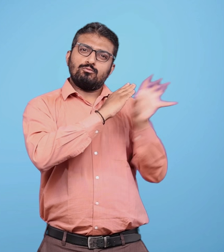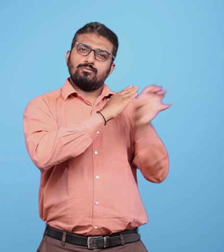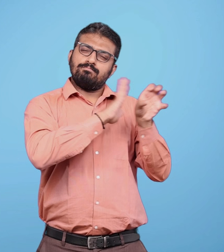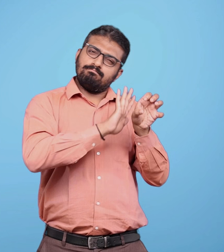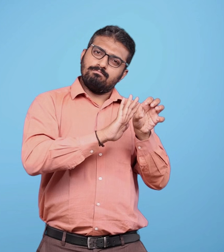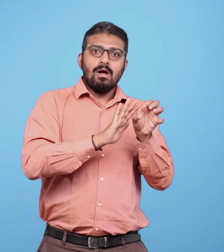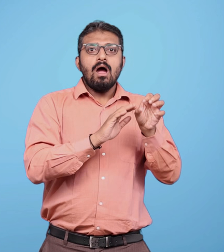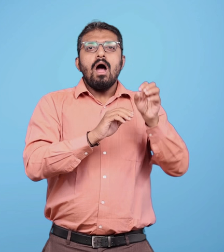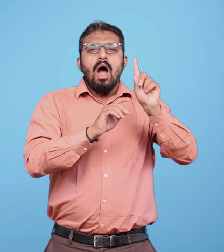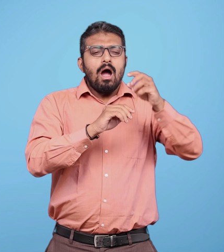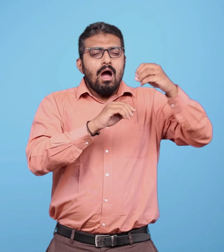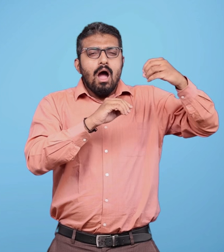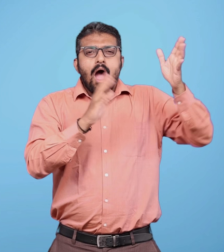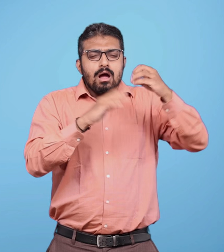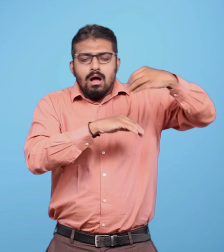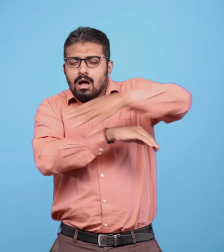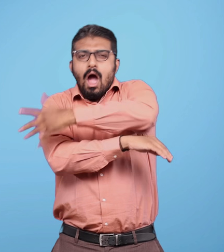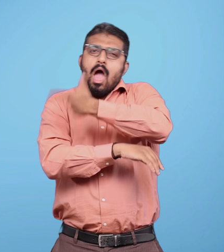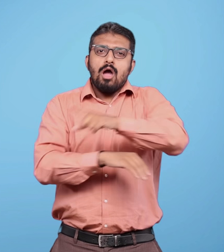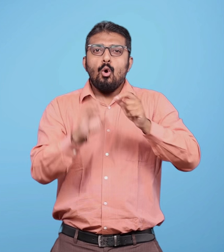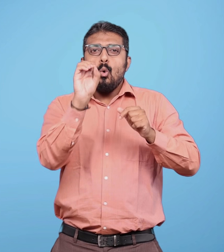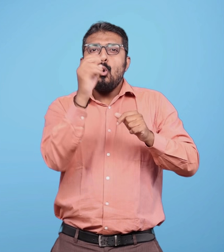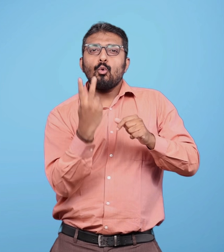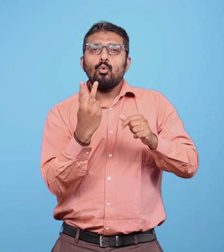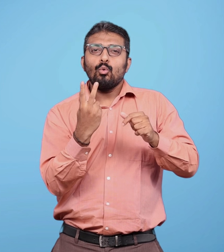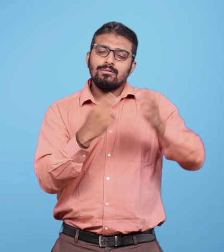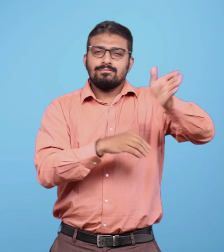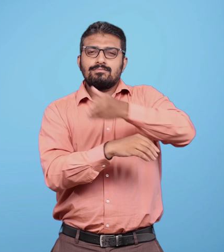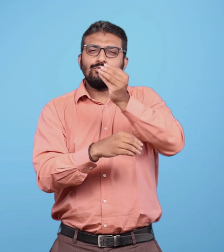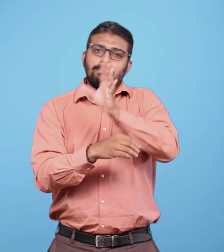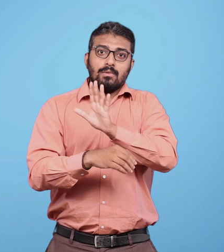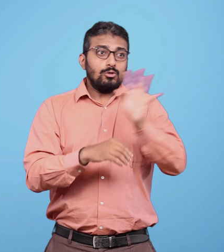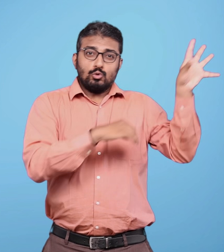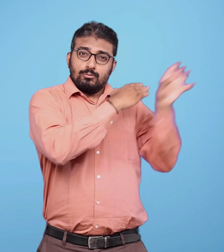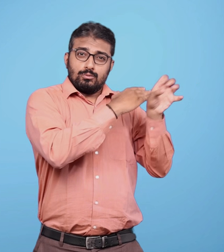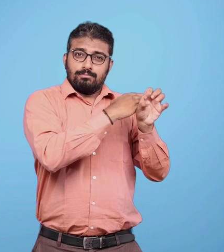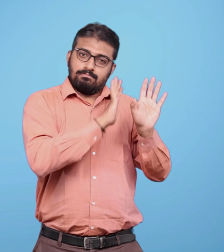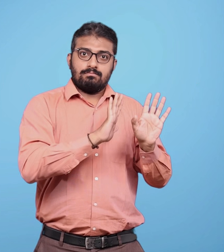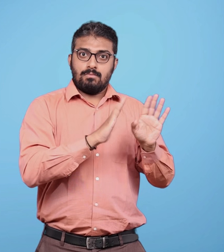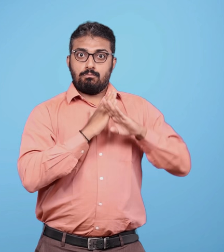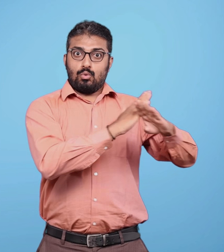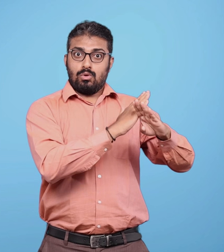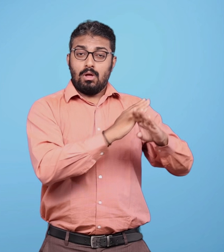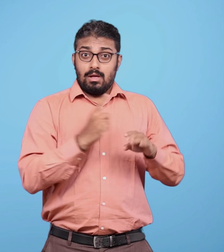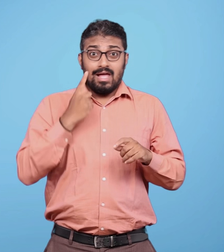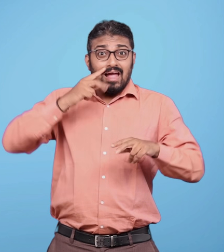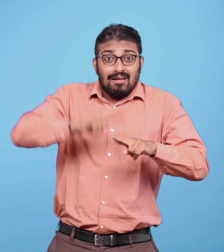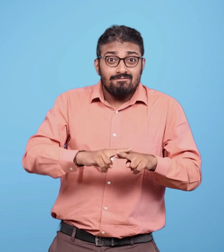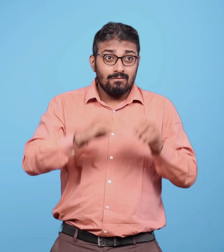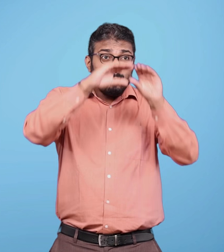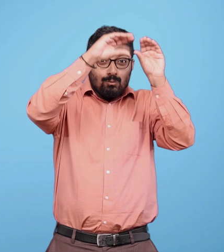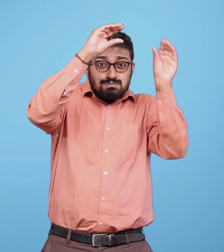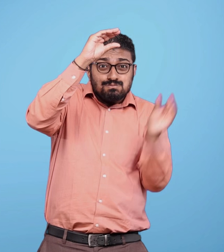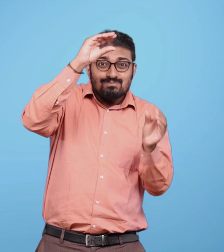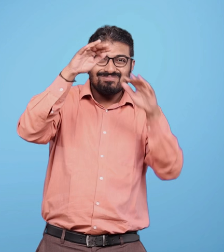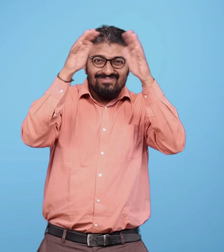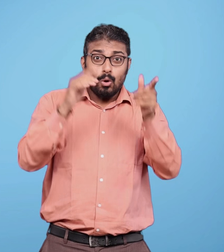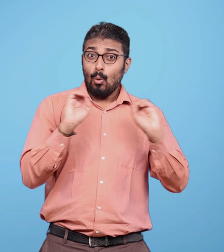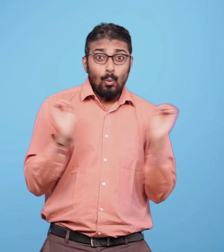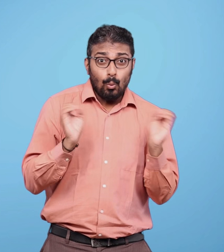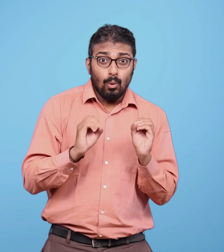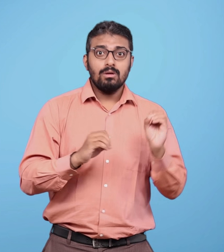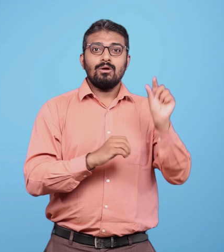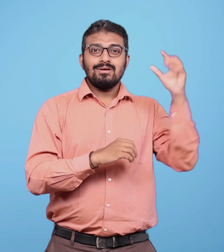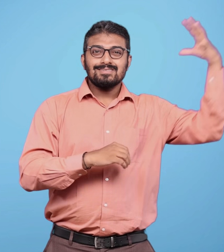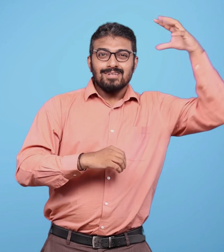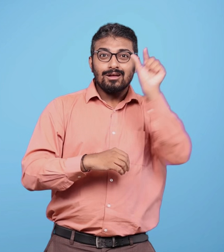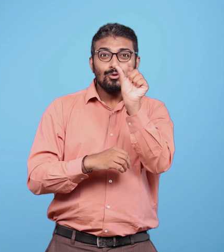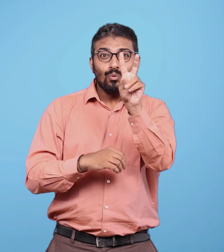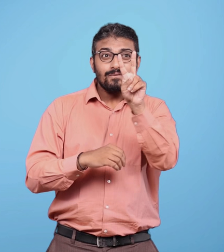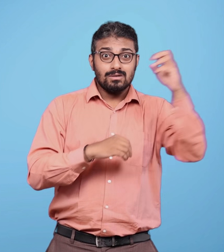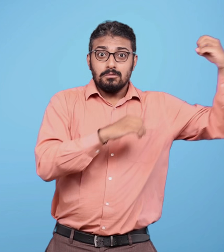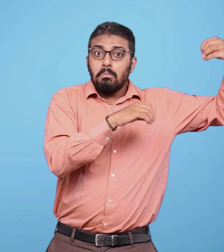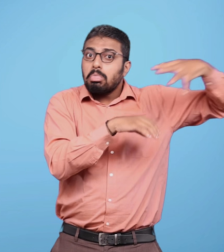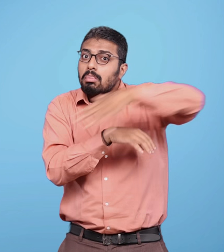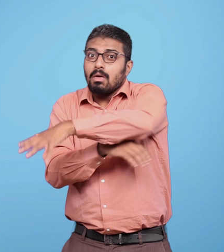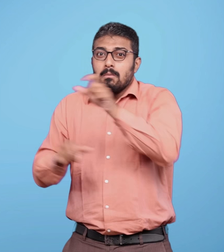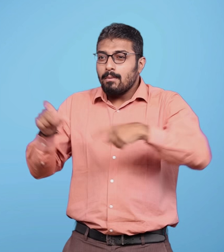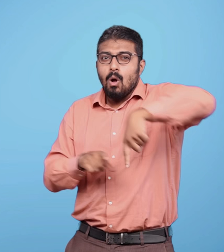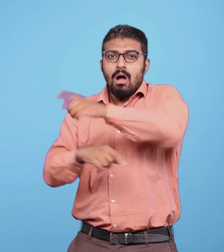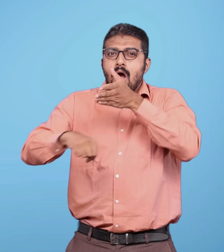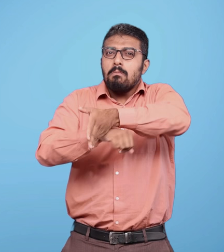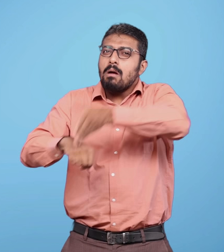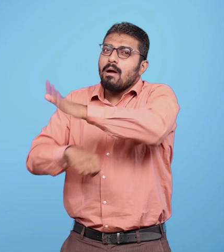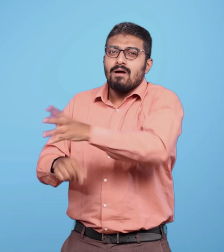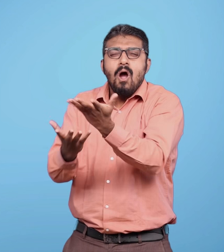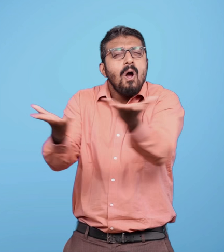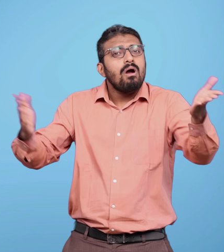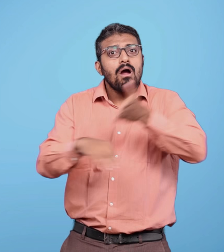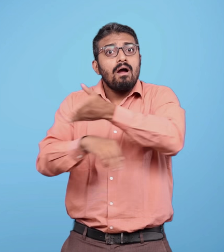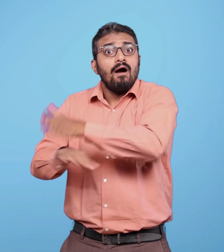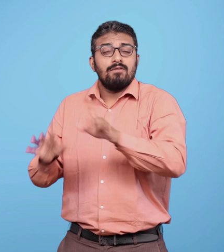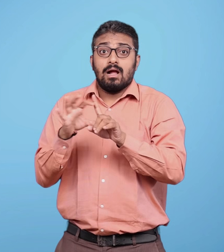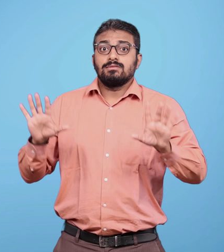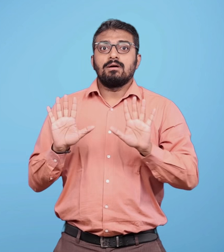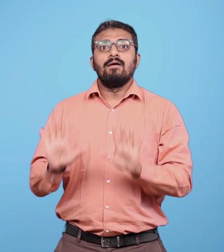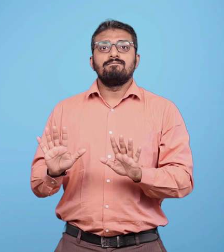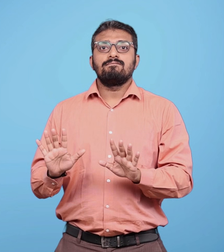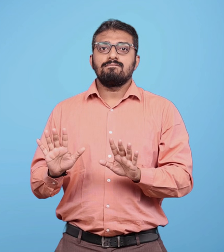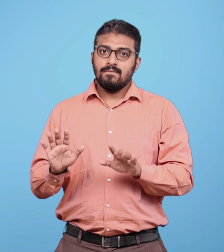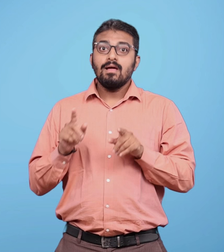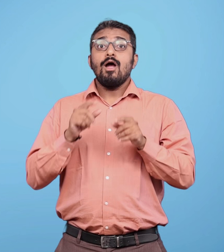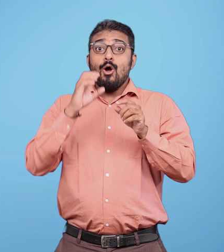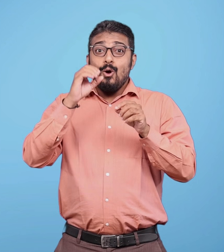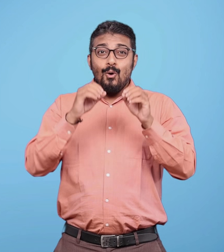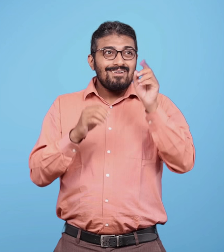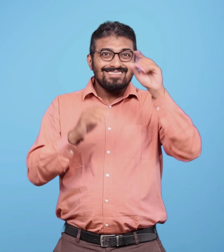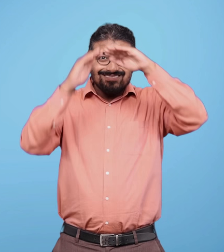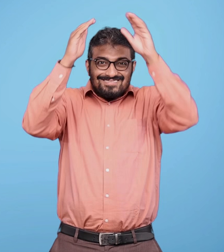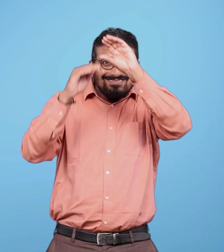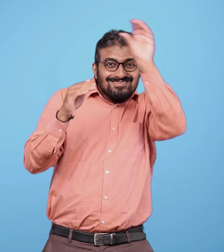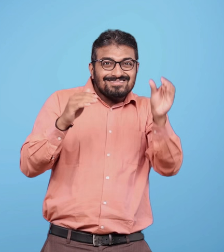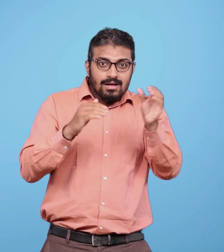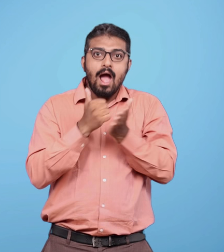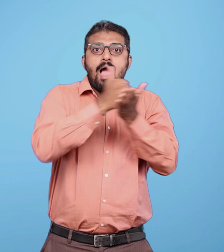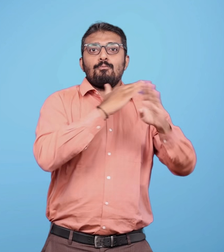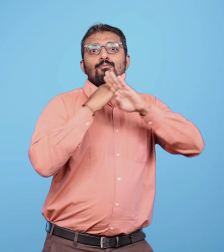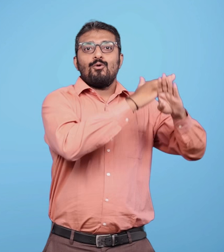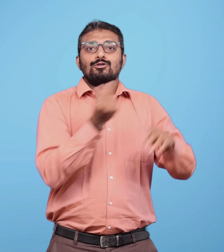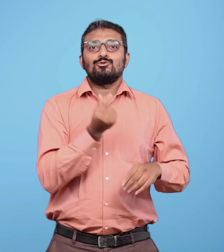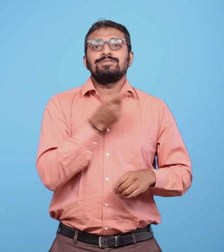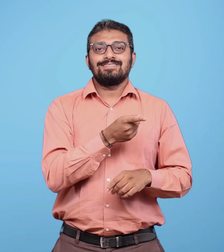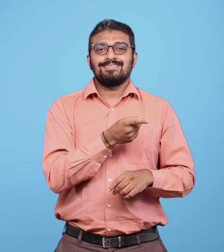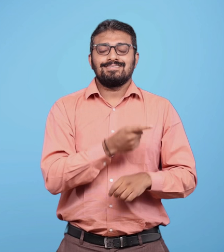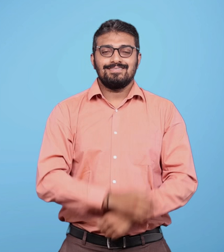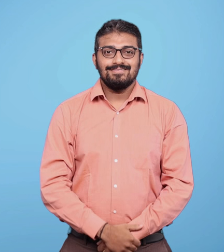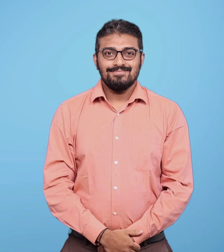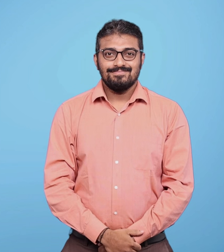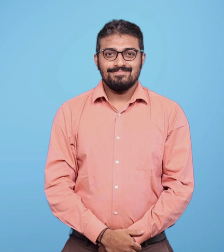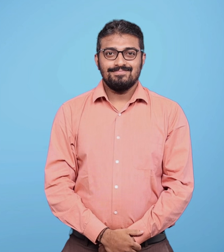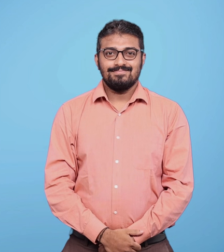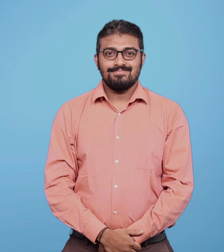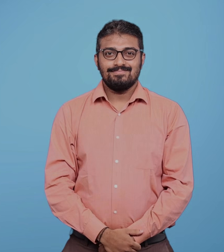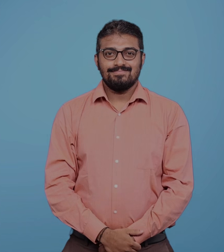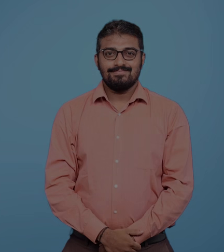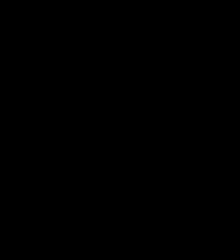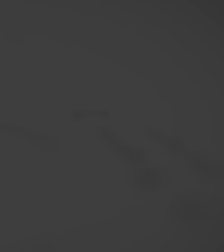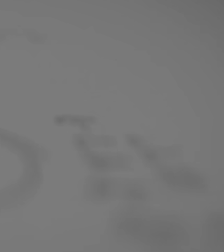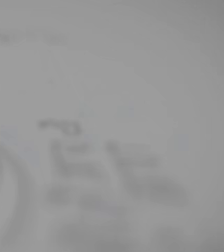Ozone absorbs this radiation and breaks down to oxygen. If ultraviolet radiation were not absorbed by ozone, it would reach the earth‟s surface and cause harm to us and other life forms. Ozone acts as a natural shield against this radiation.